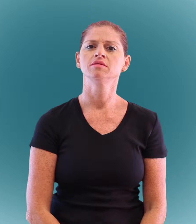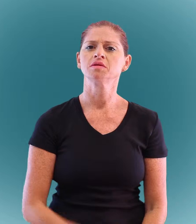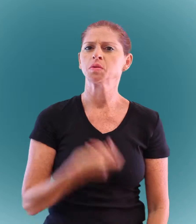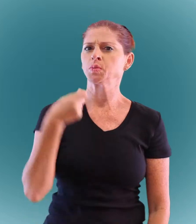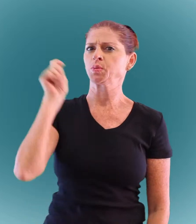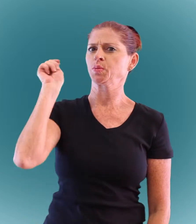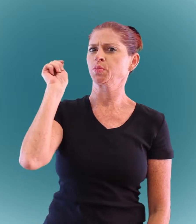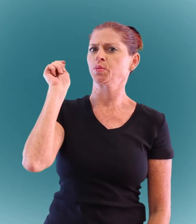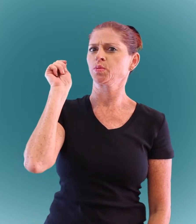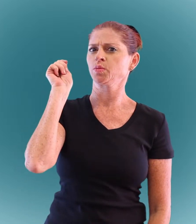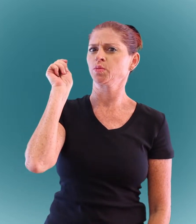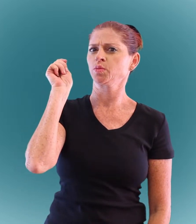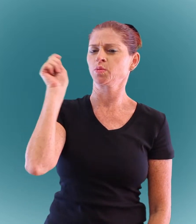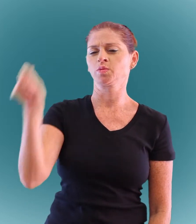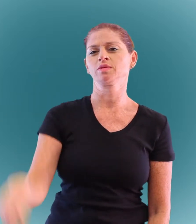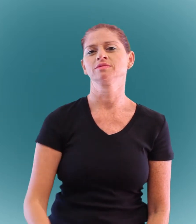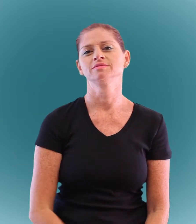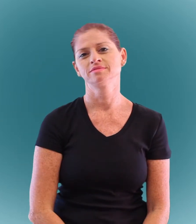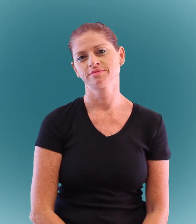יקר